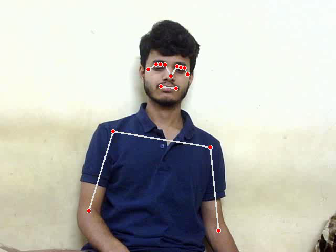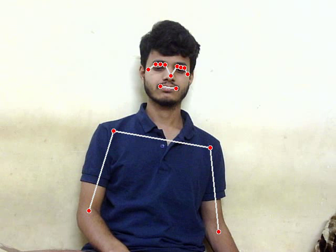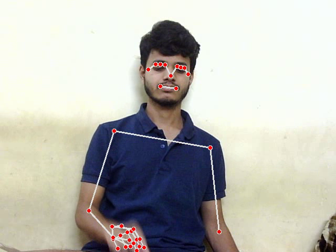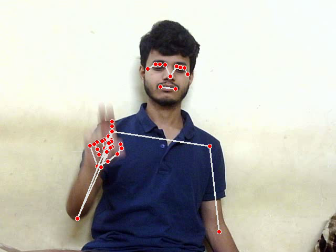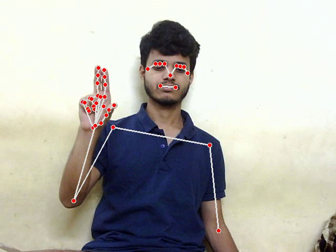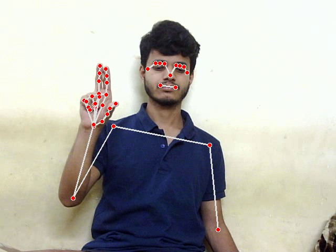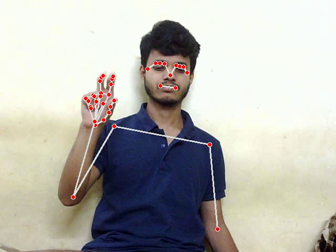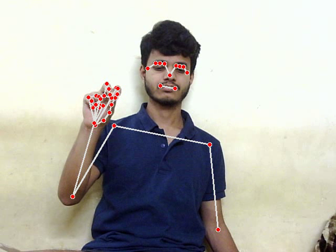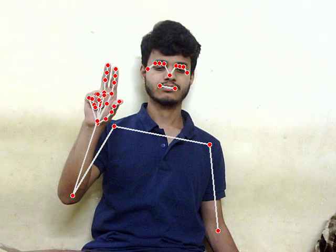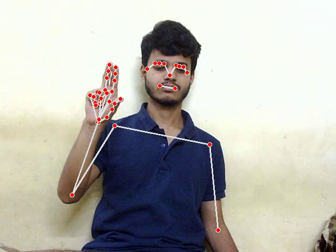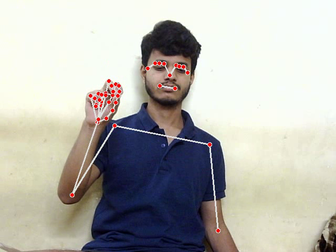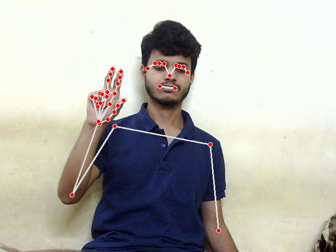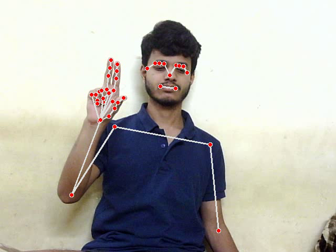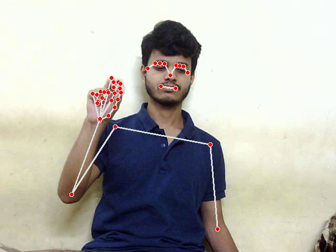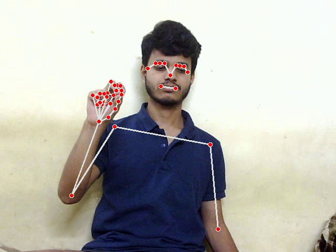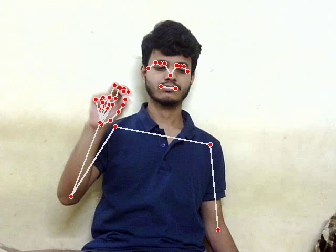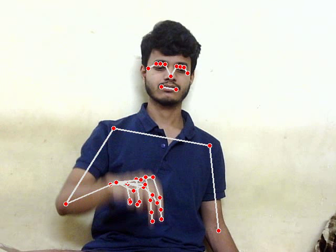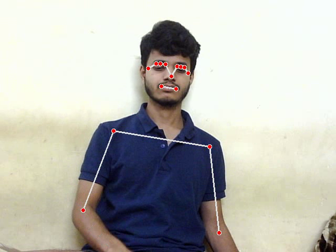no